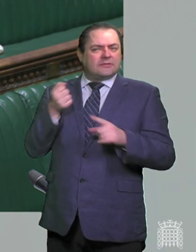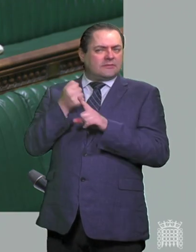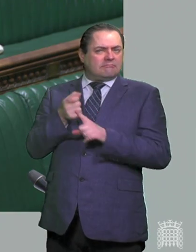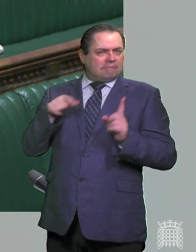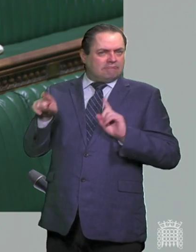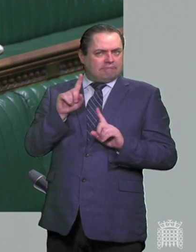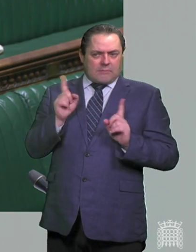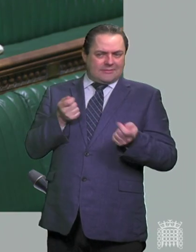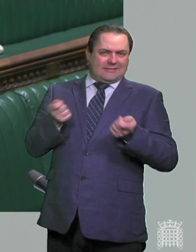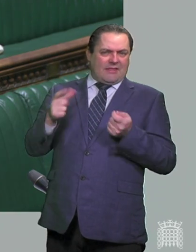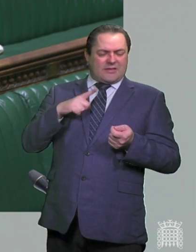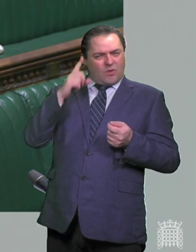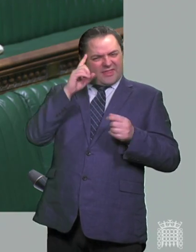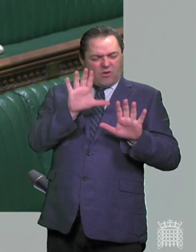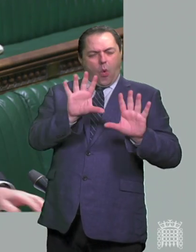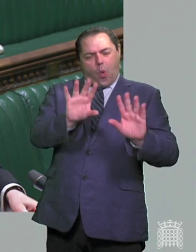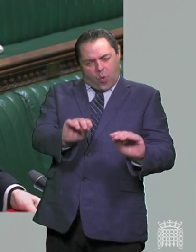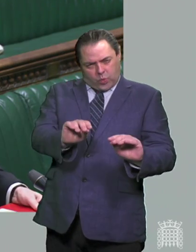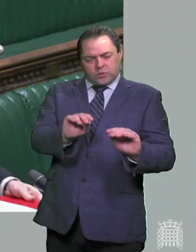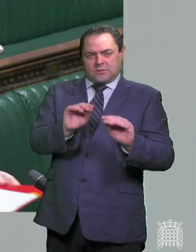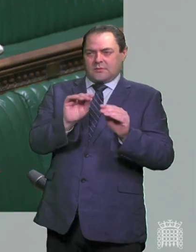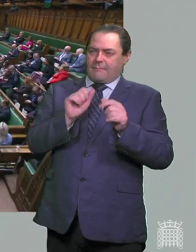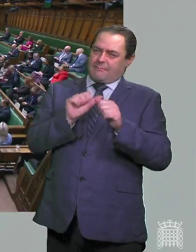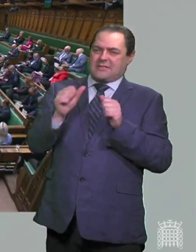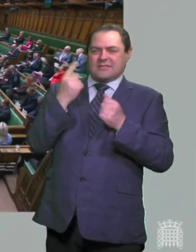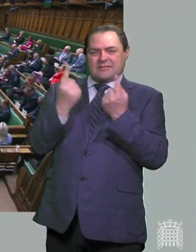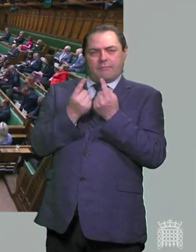That is why I think we need to pause it and get a scheme that works for the whole United Kingdom.